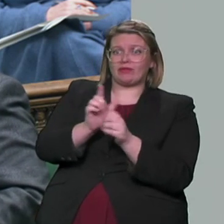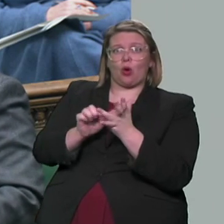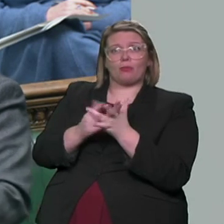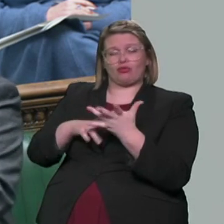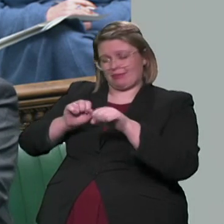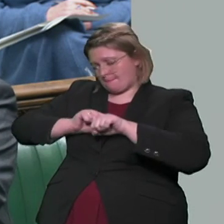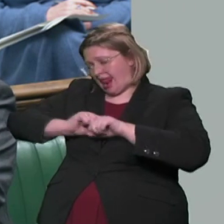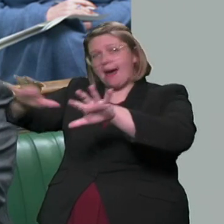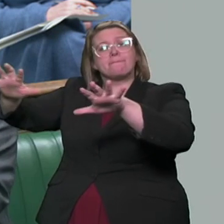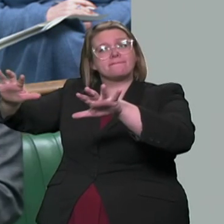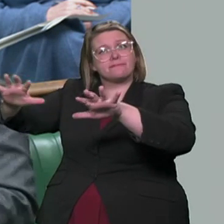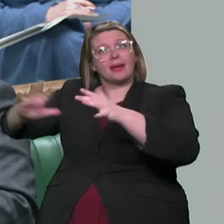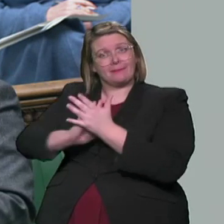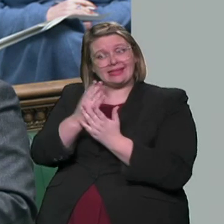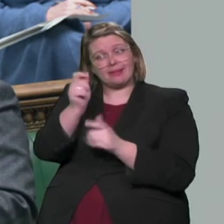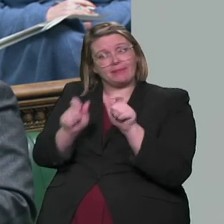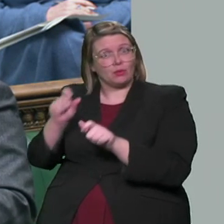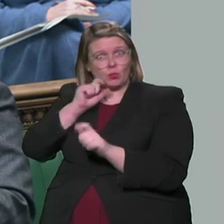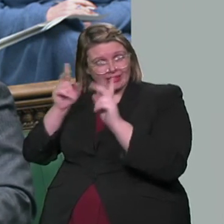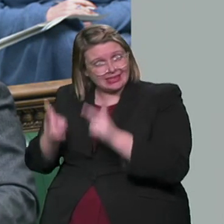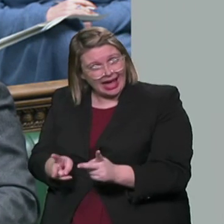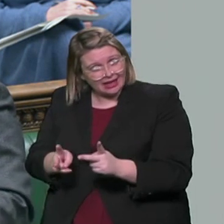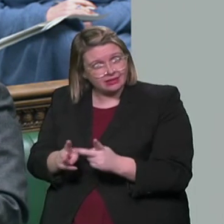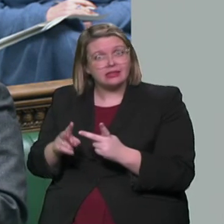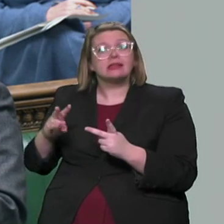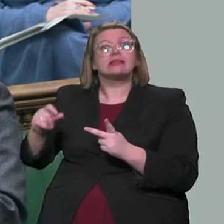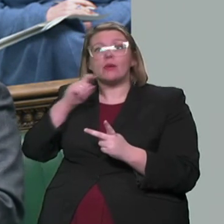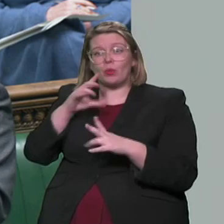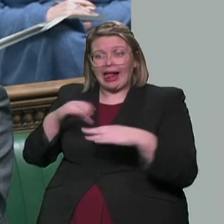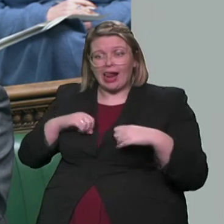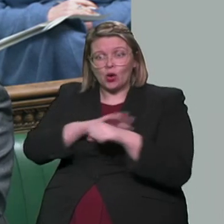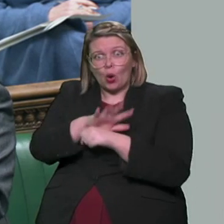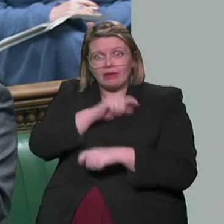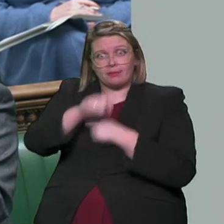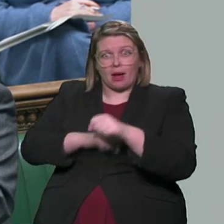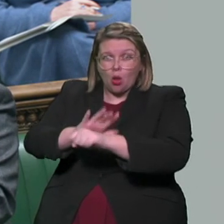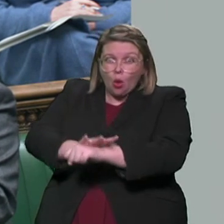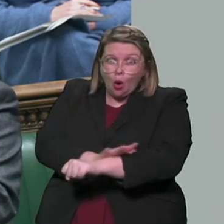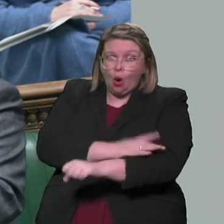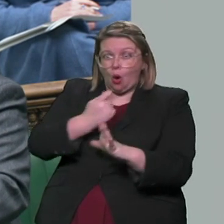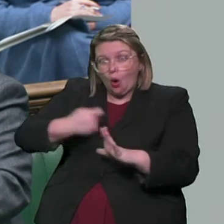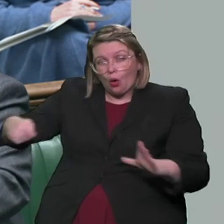It means avoidable deaths, long covid and stretching the NHS to breaking point.